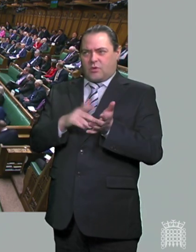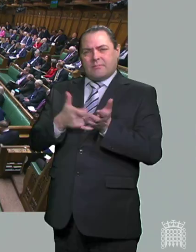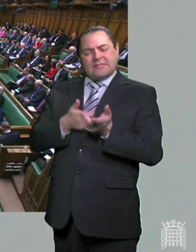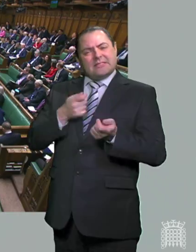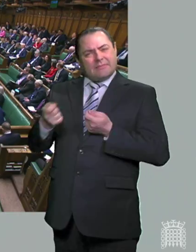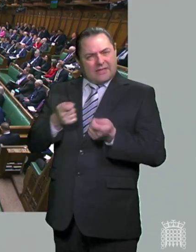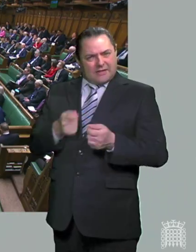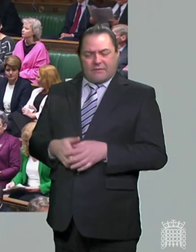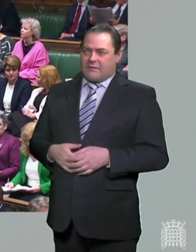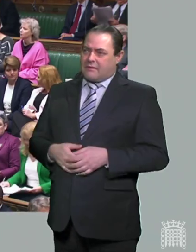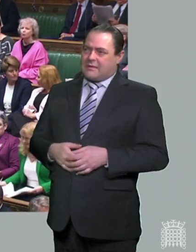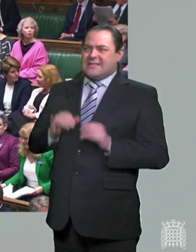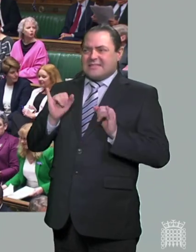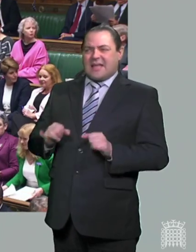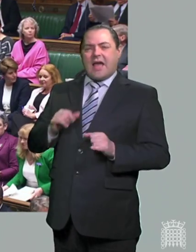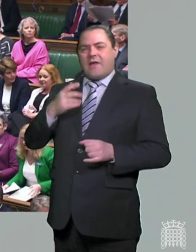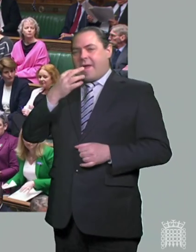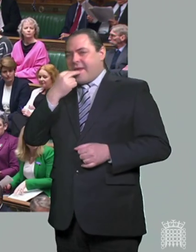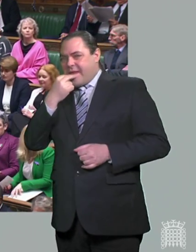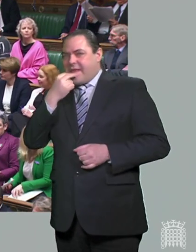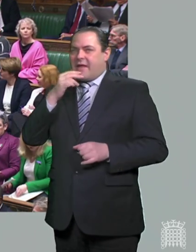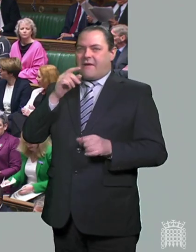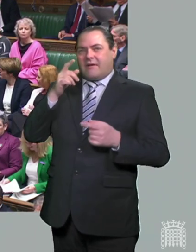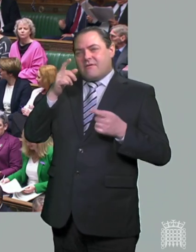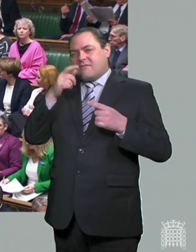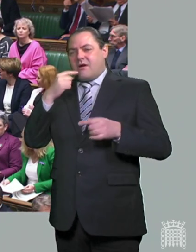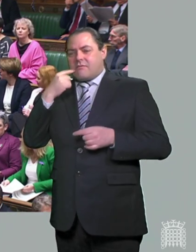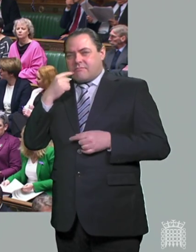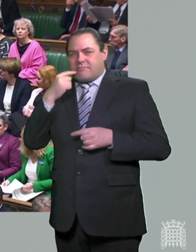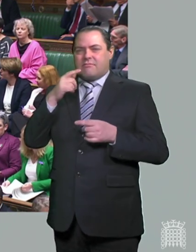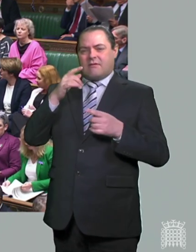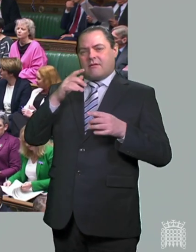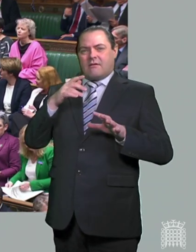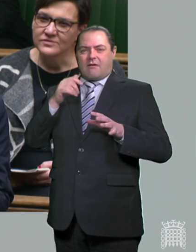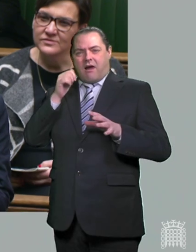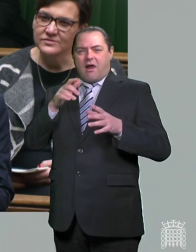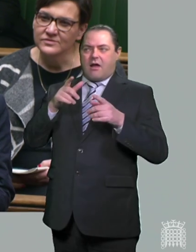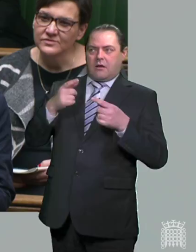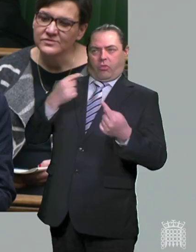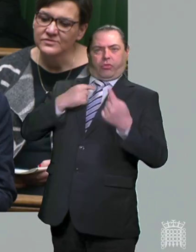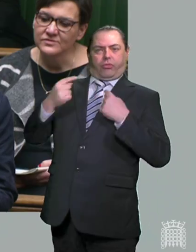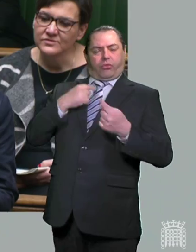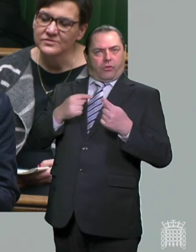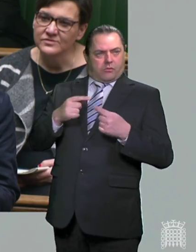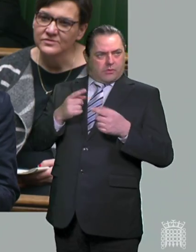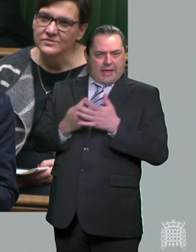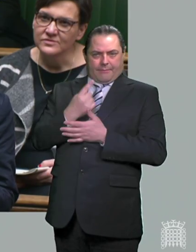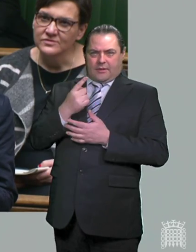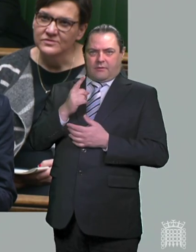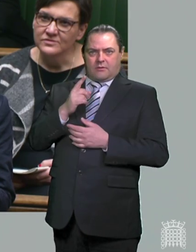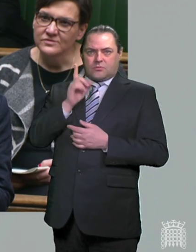Sadly, catcalling and other gender-based micro-aggressions are still commonplace in schools.